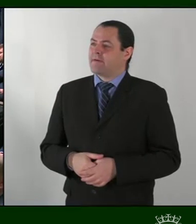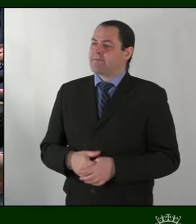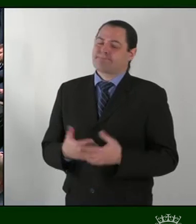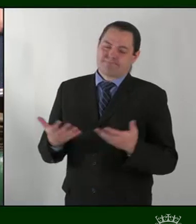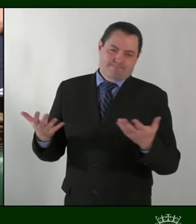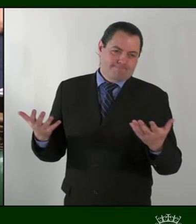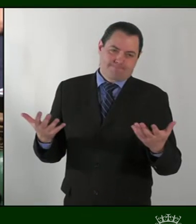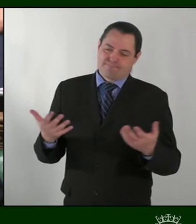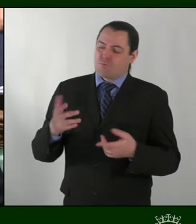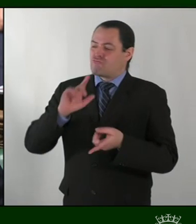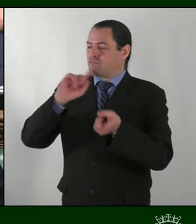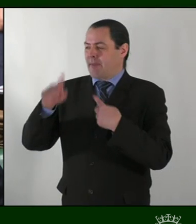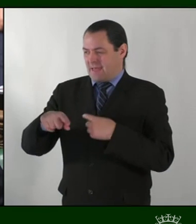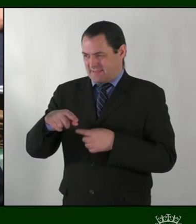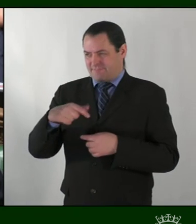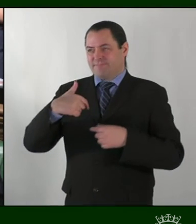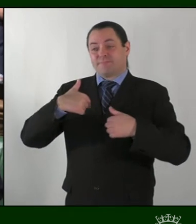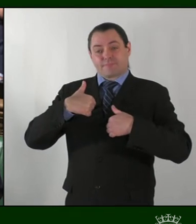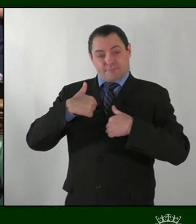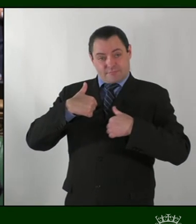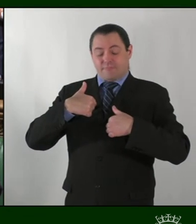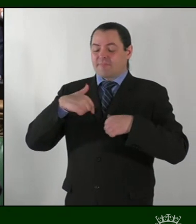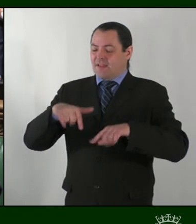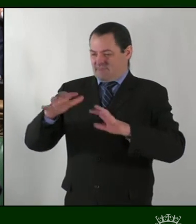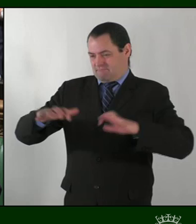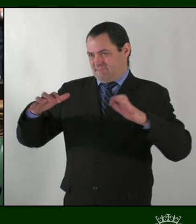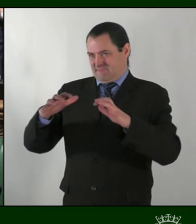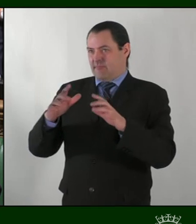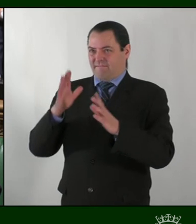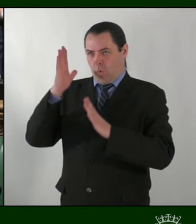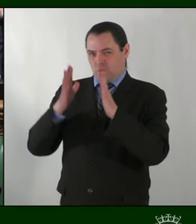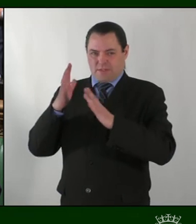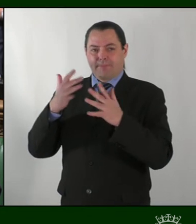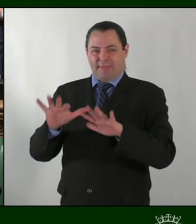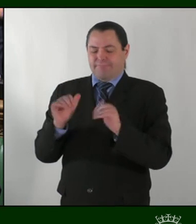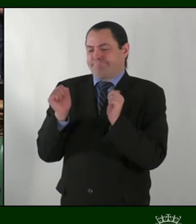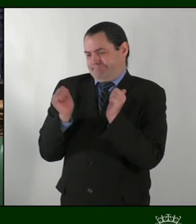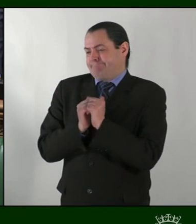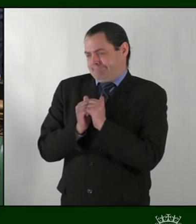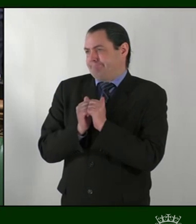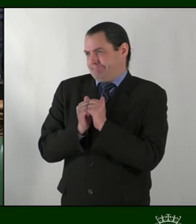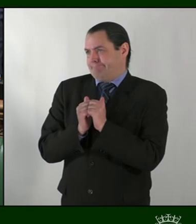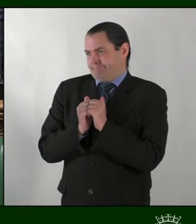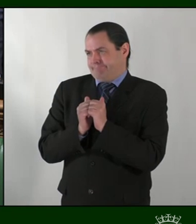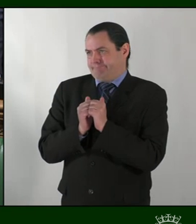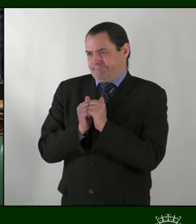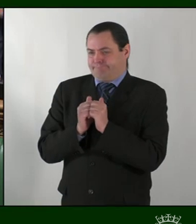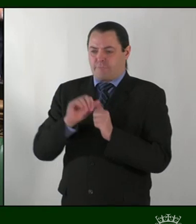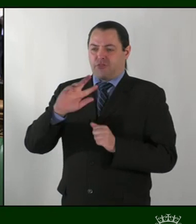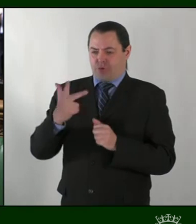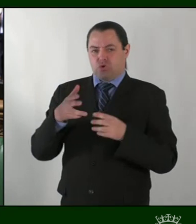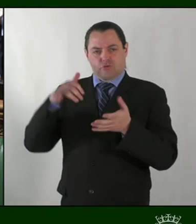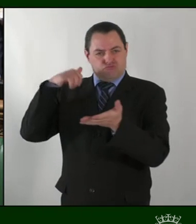The House of Commons voted effectively to give outline planning consent to the third runway.